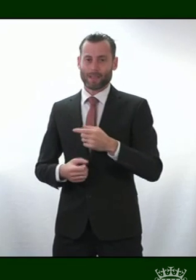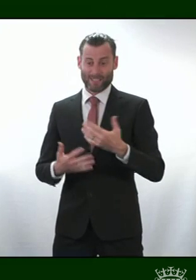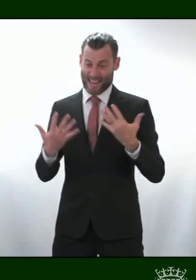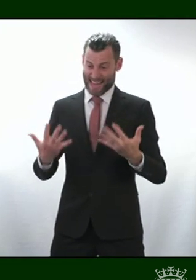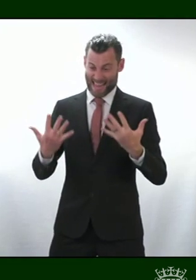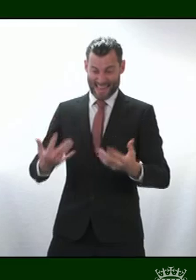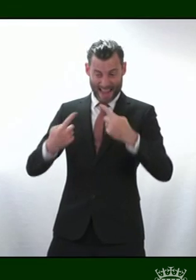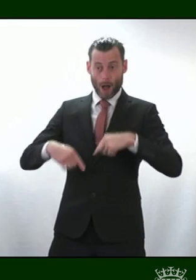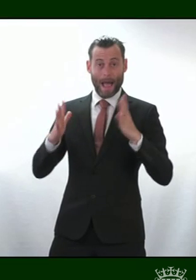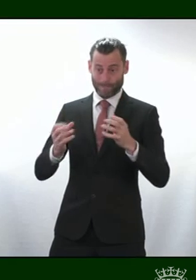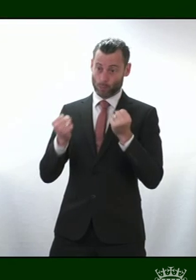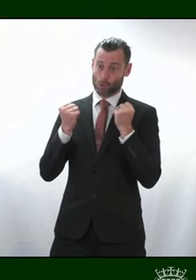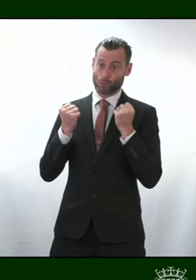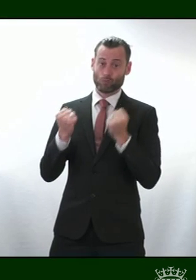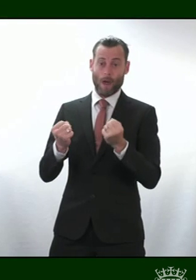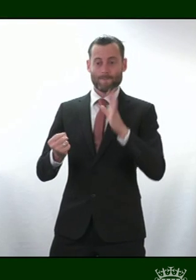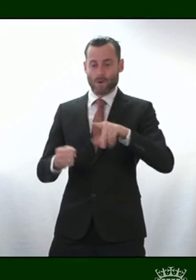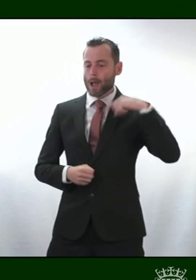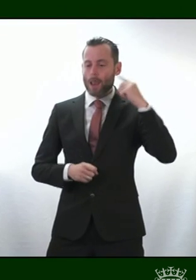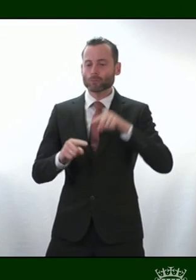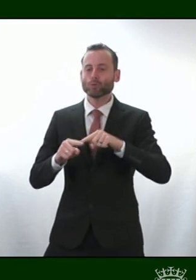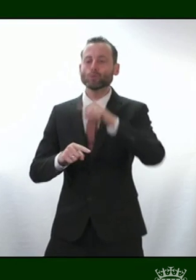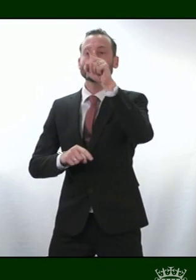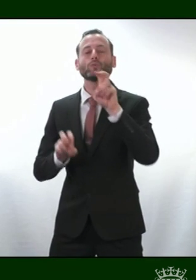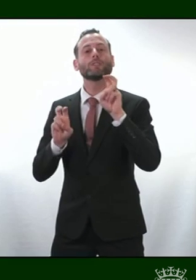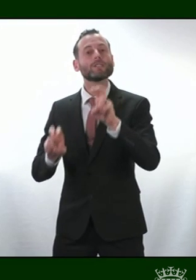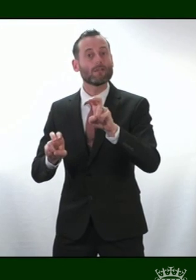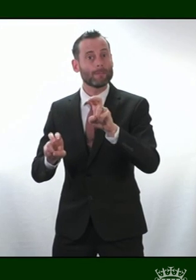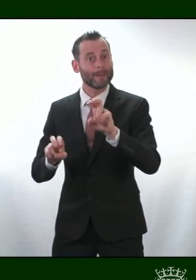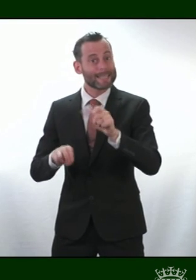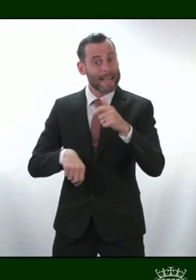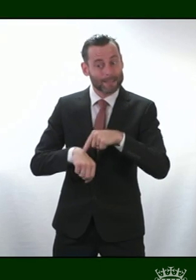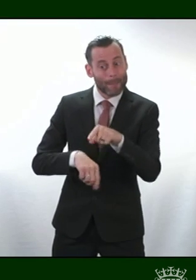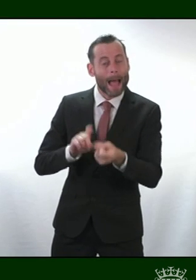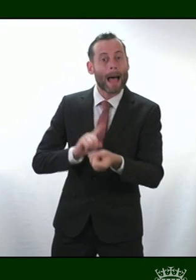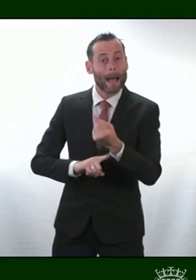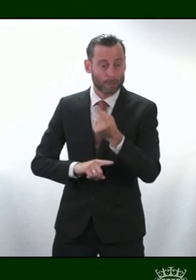I want to move on to another very serious issue.